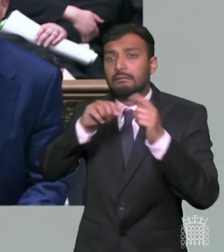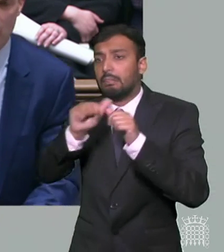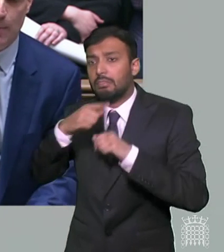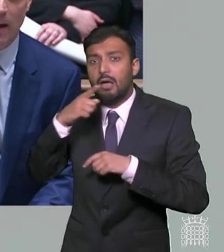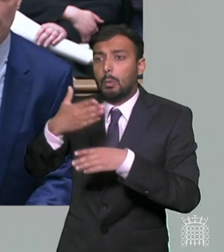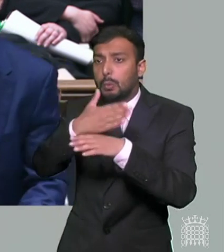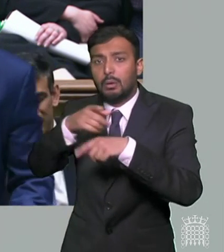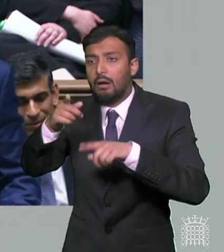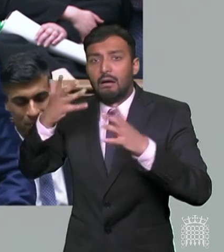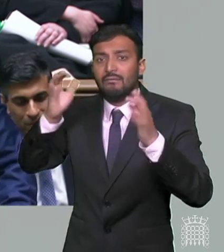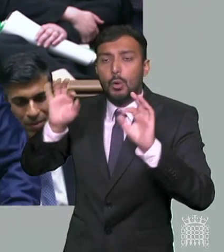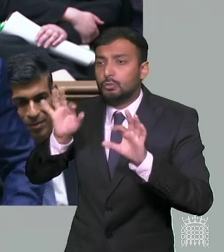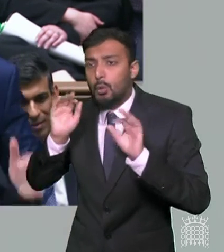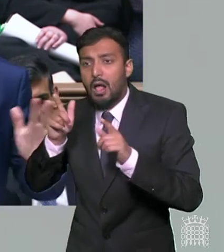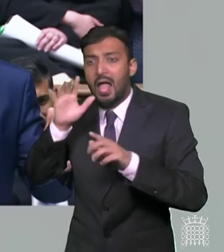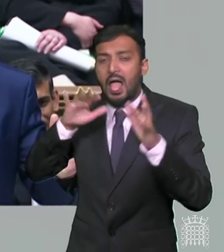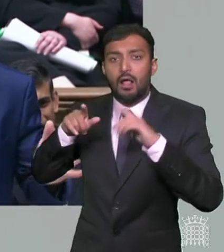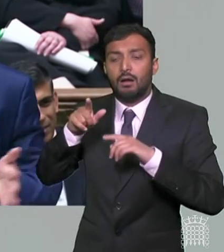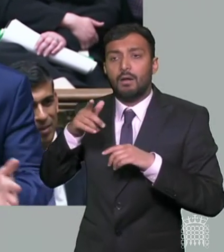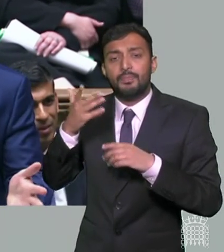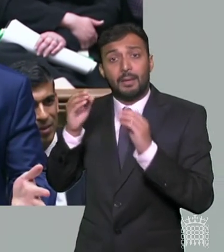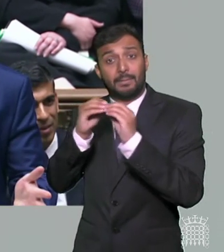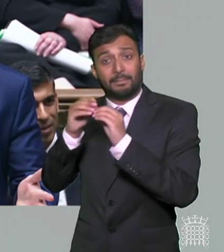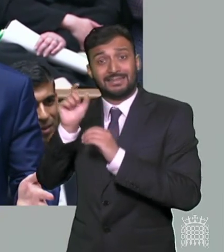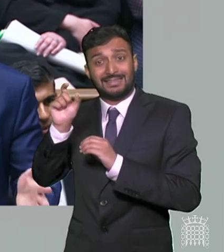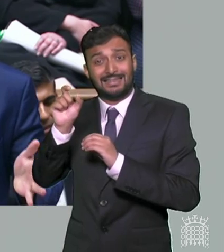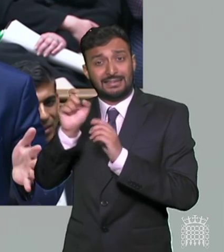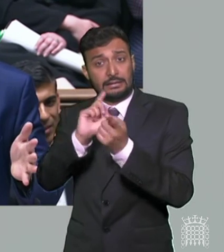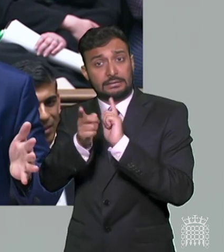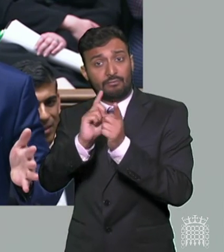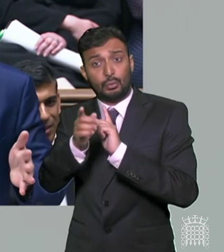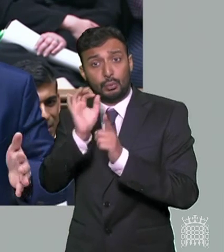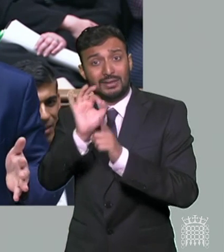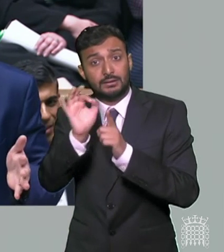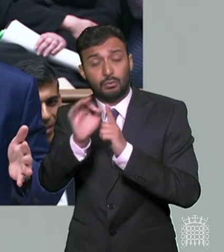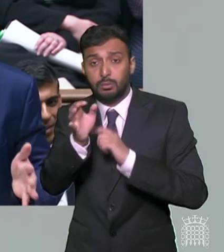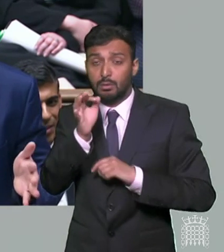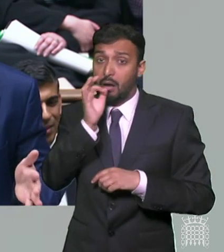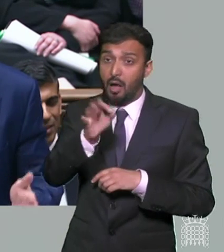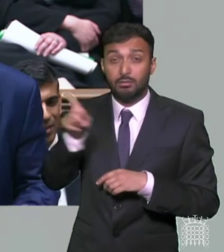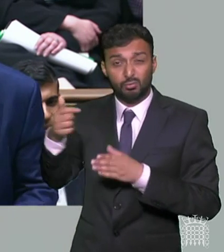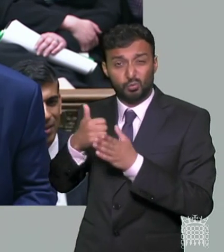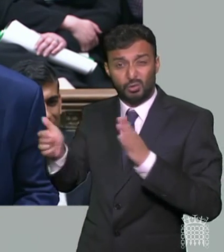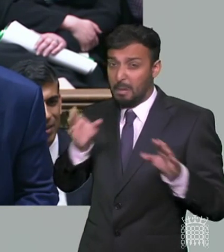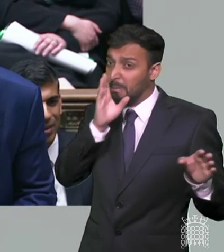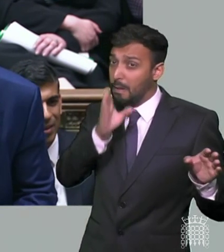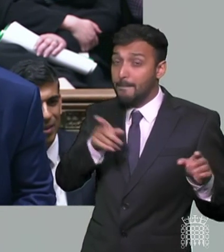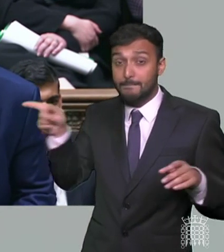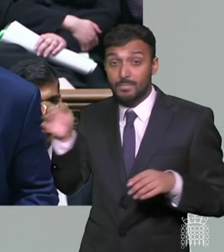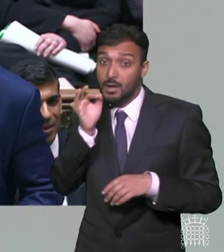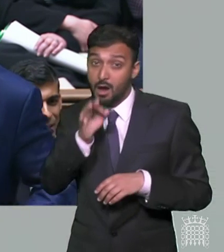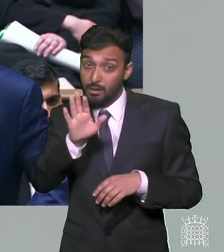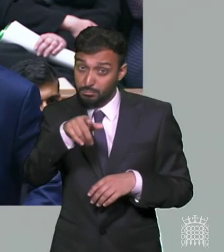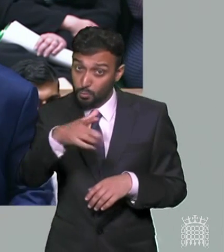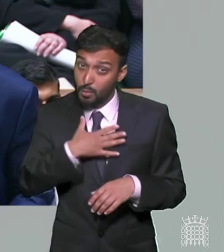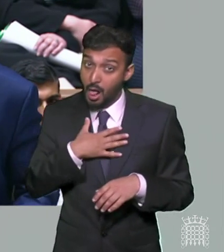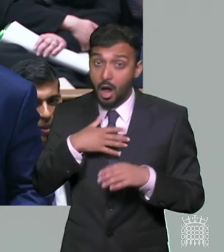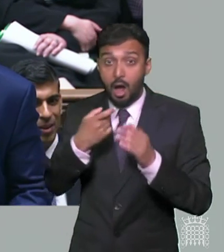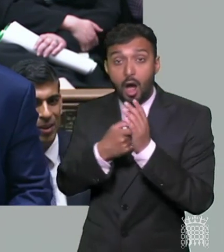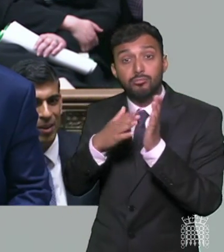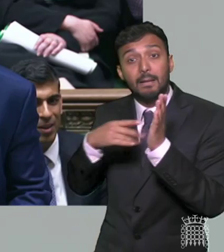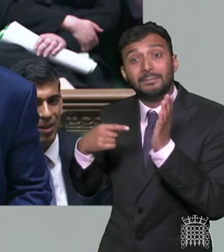When she was asked by the BBC the straight question—she is normally a straight-shooting politician— of whether she liked the RMT, she said, “I am going to have to go